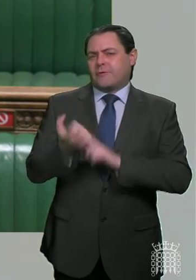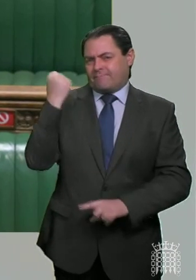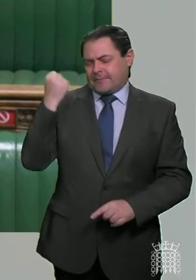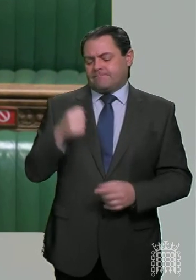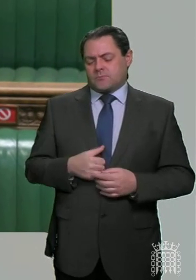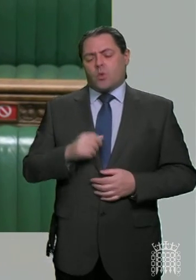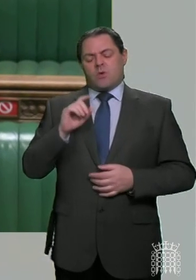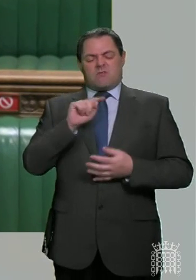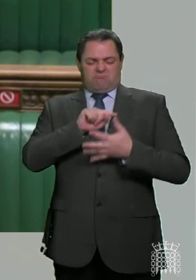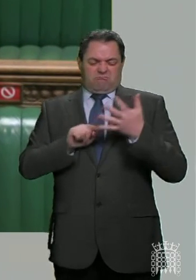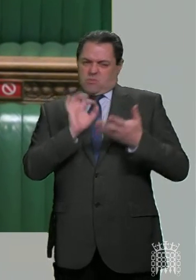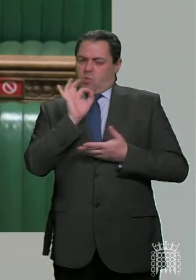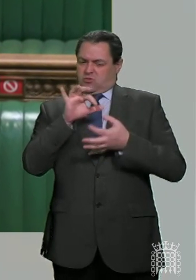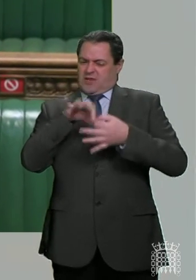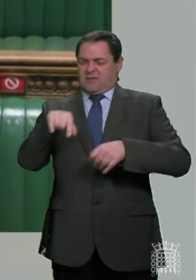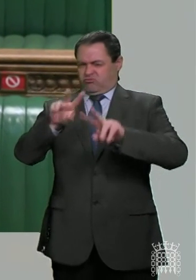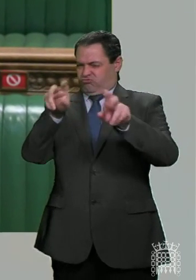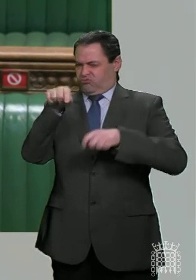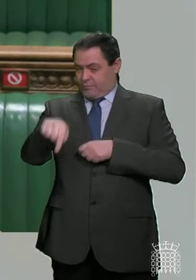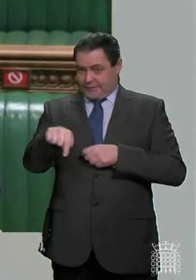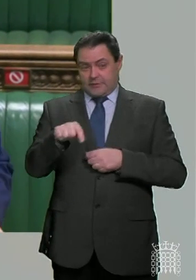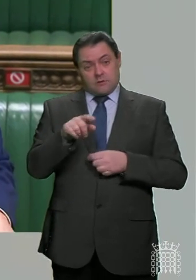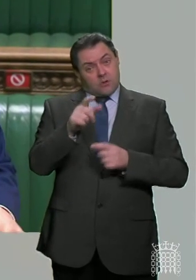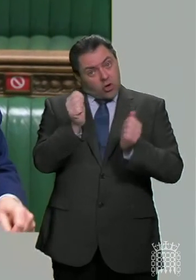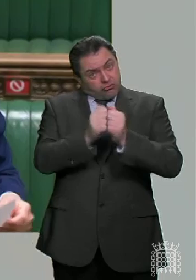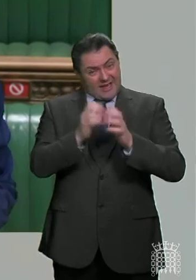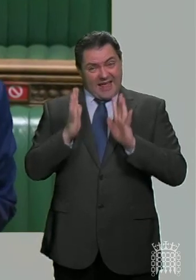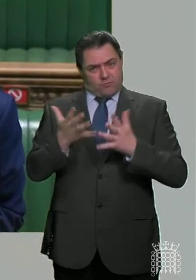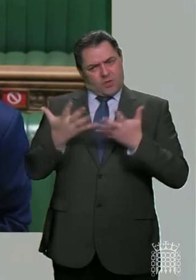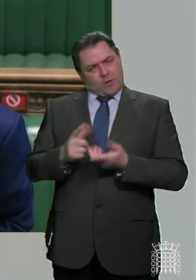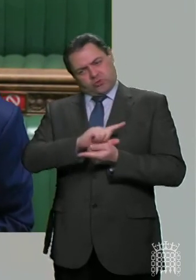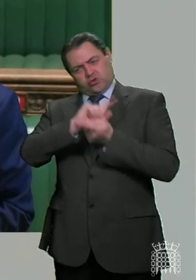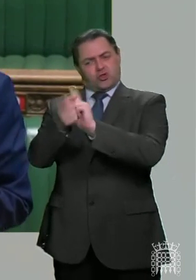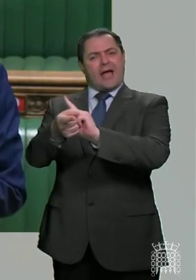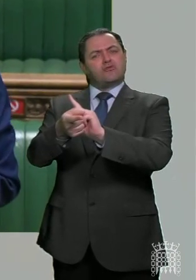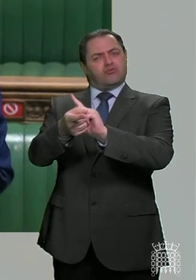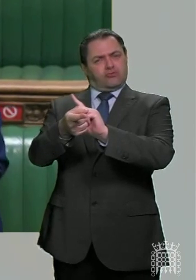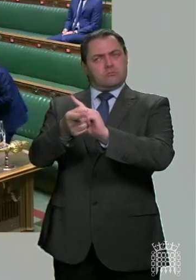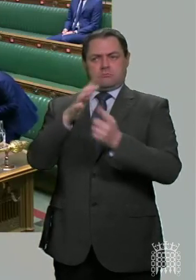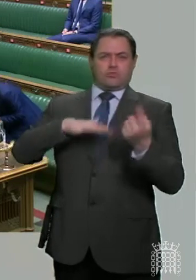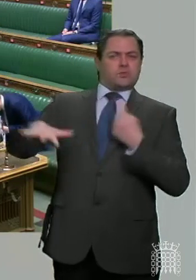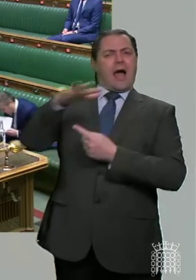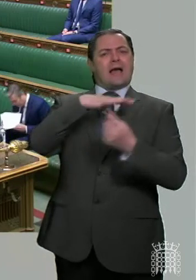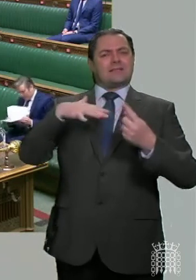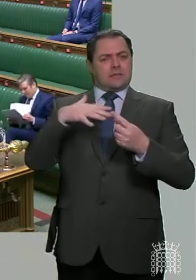First, does the Prime Minister agree that this must be a turning point in how we tackle violence against women and girls?